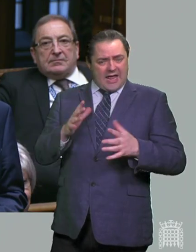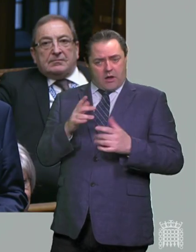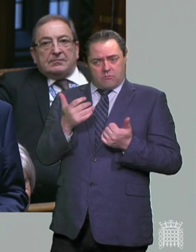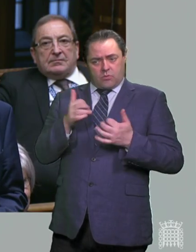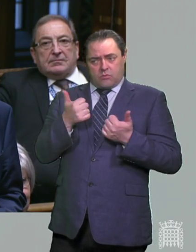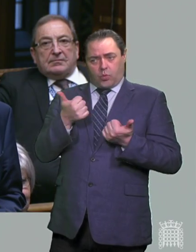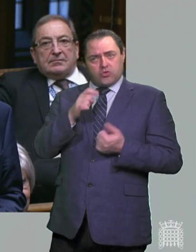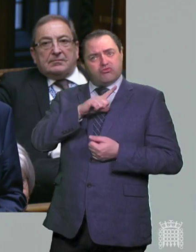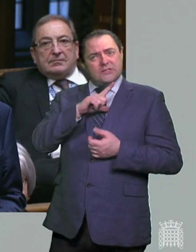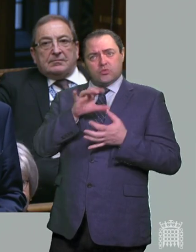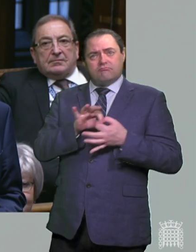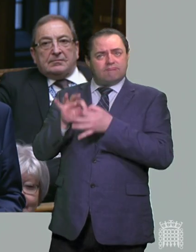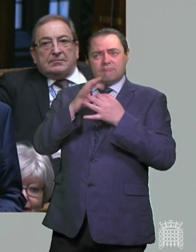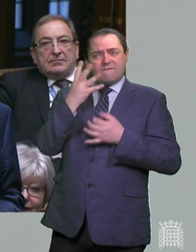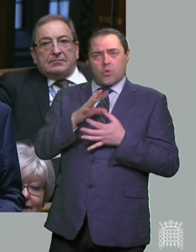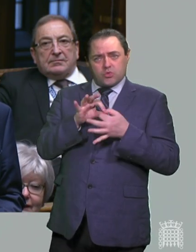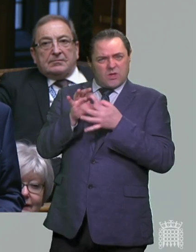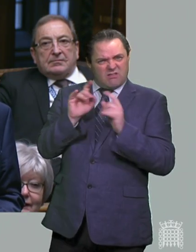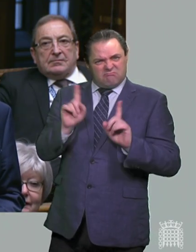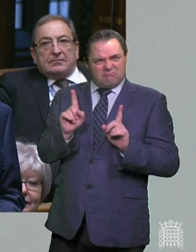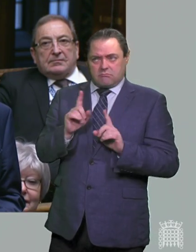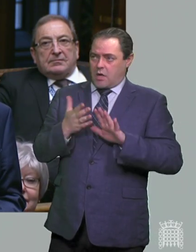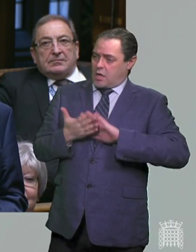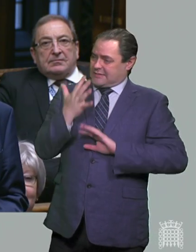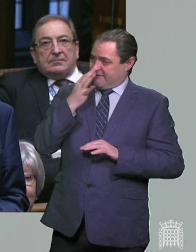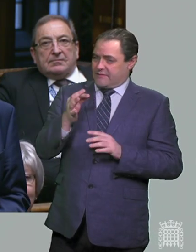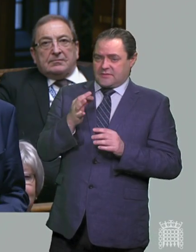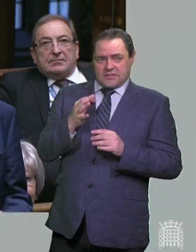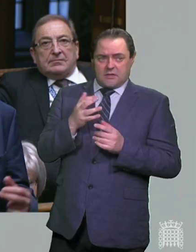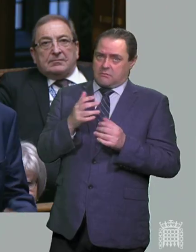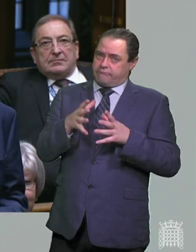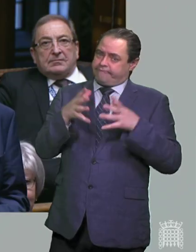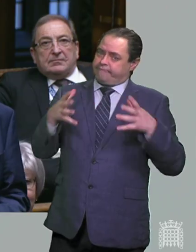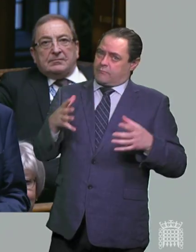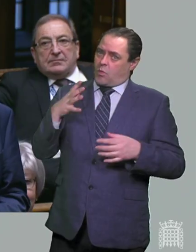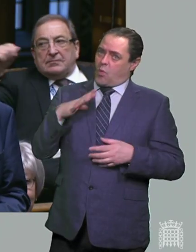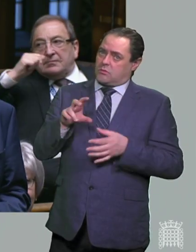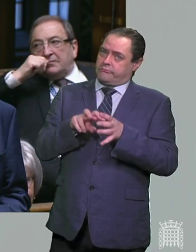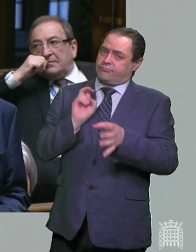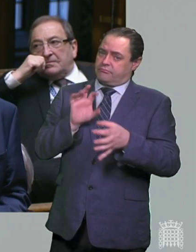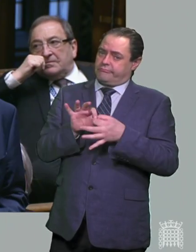We know that because a significant number of under-50s now support independence.